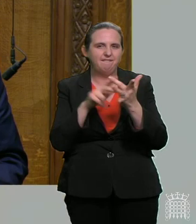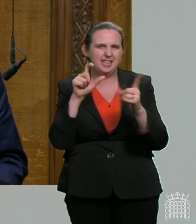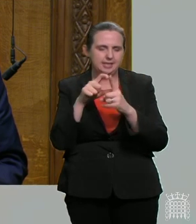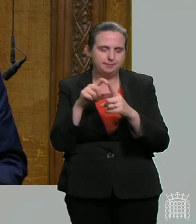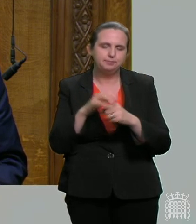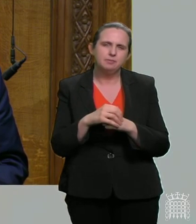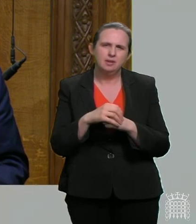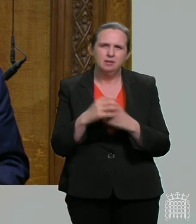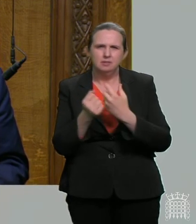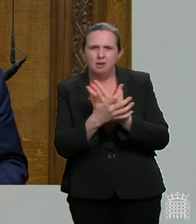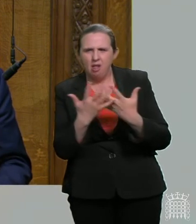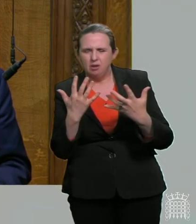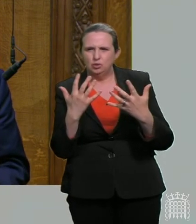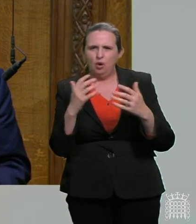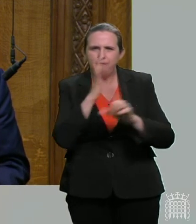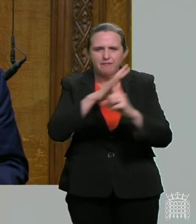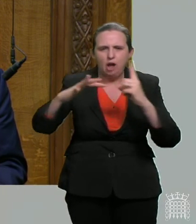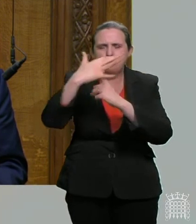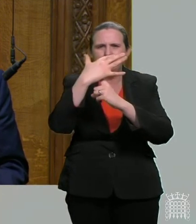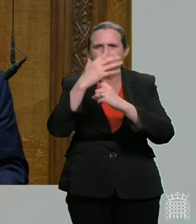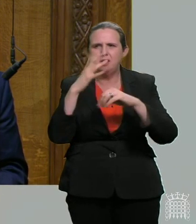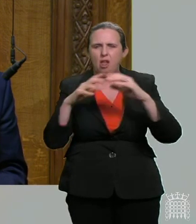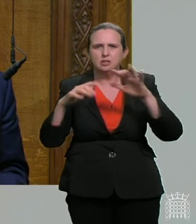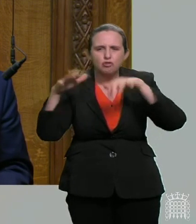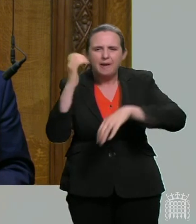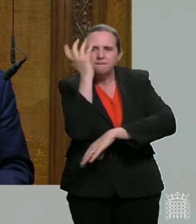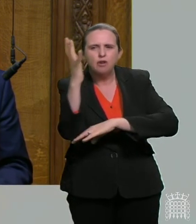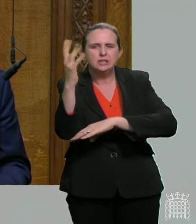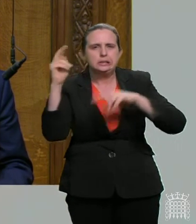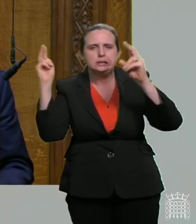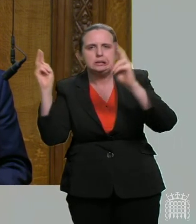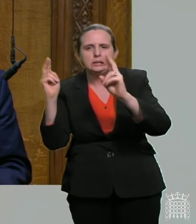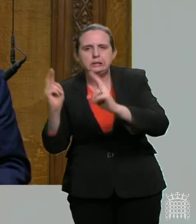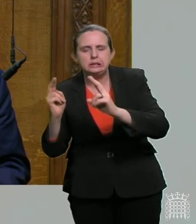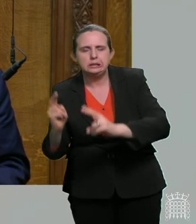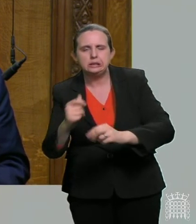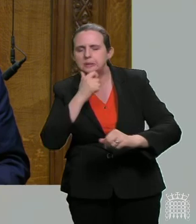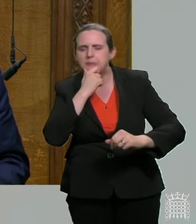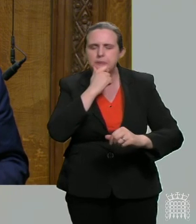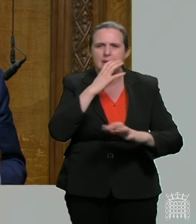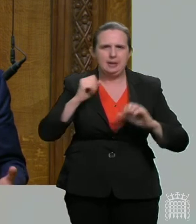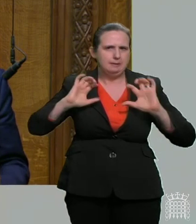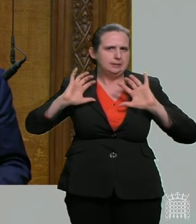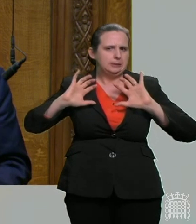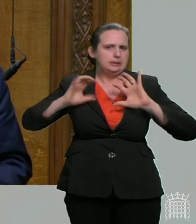That was the conclusion last week of the Dasgupta review, which my right honourable Friend rightly welcomed.